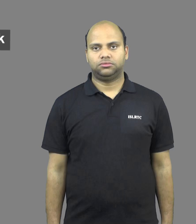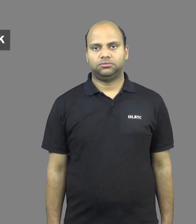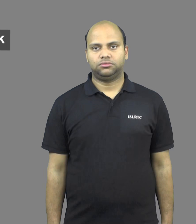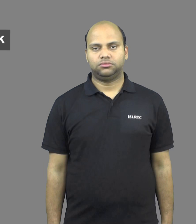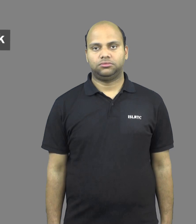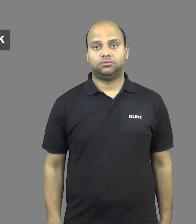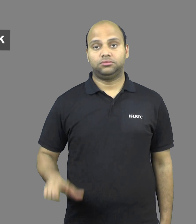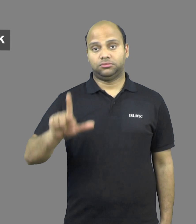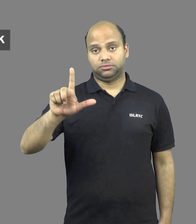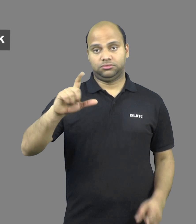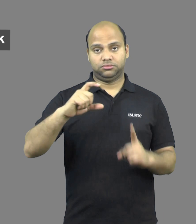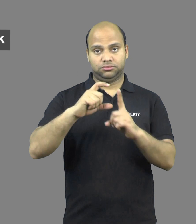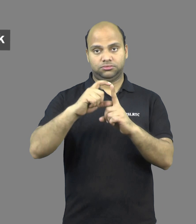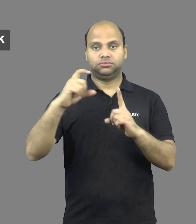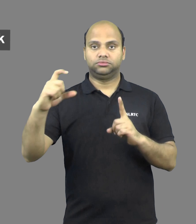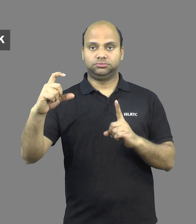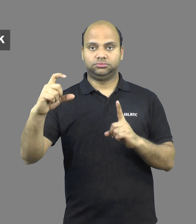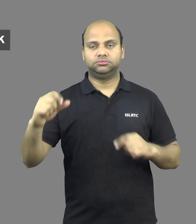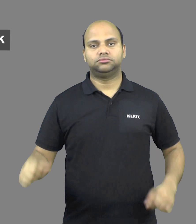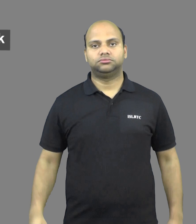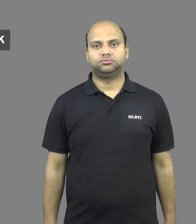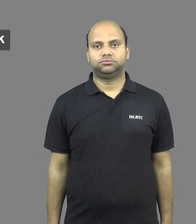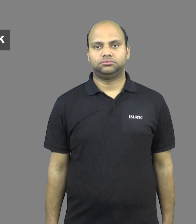Lower Division Clerk LDC